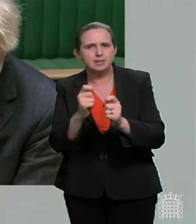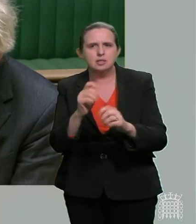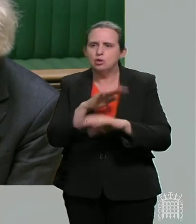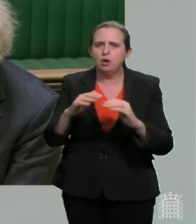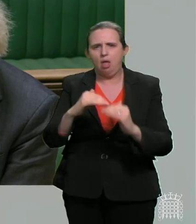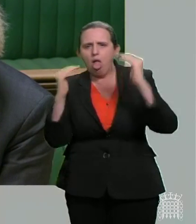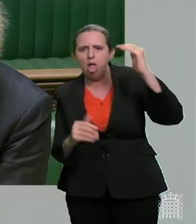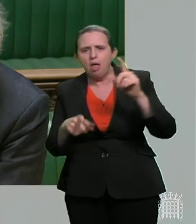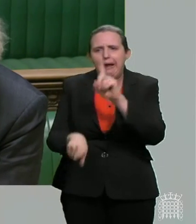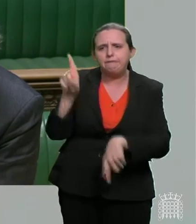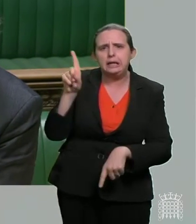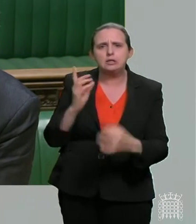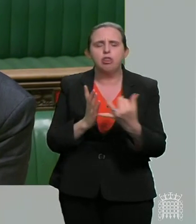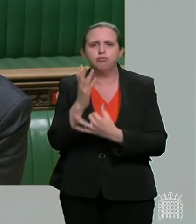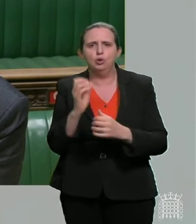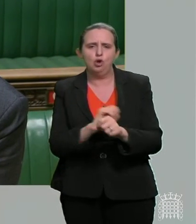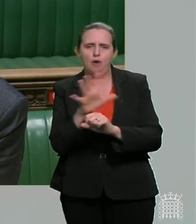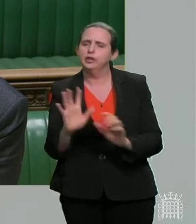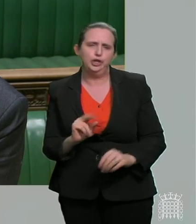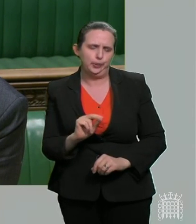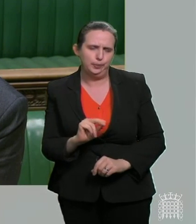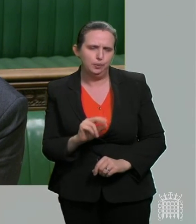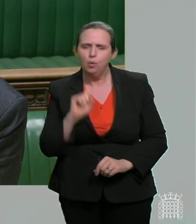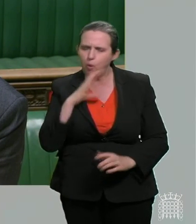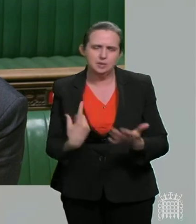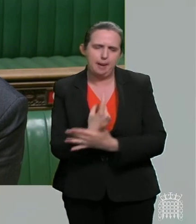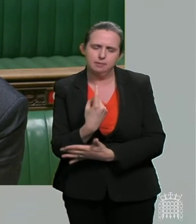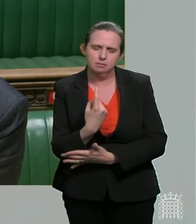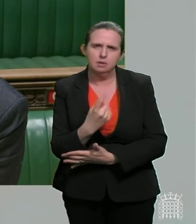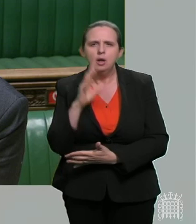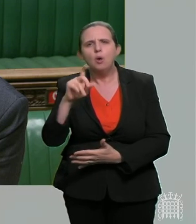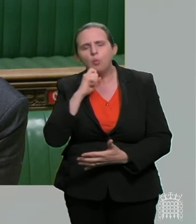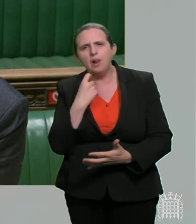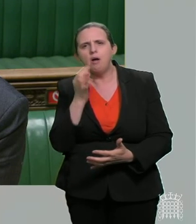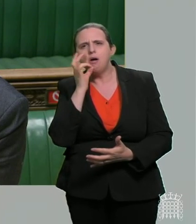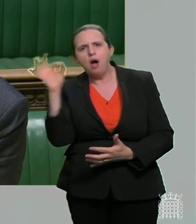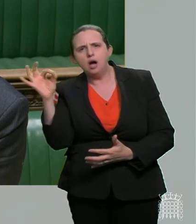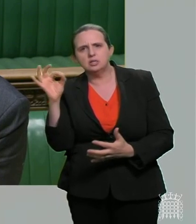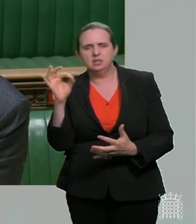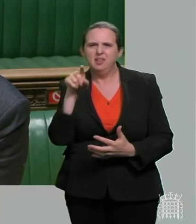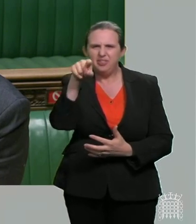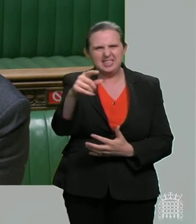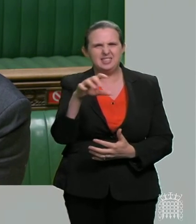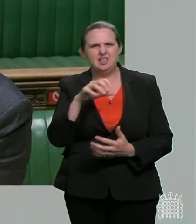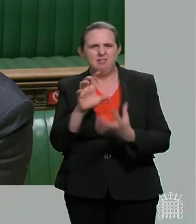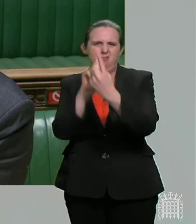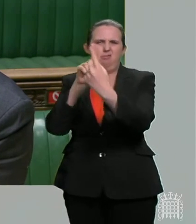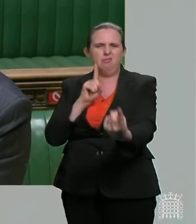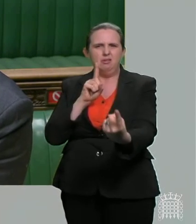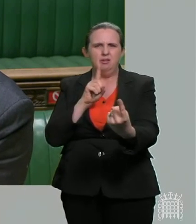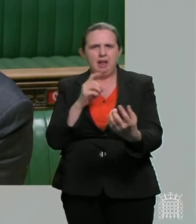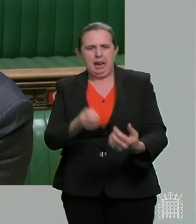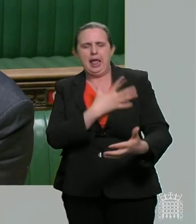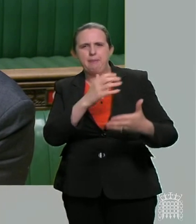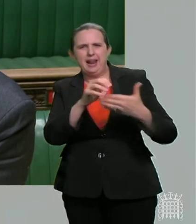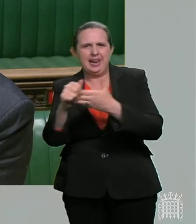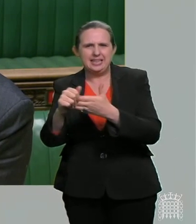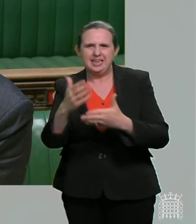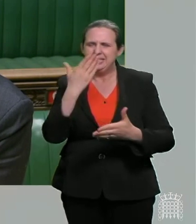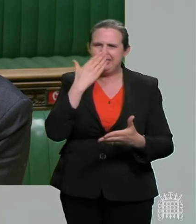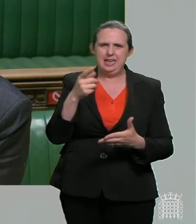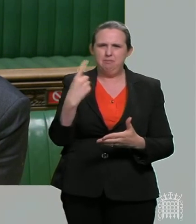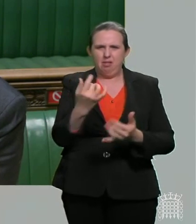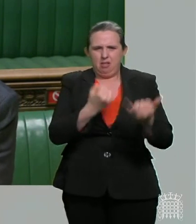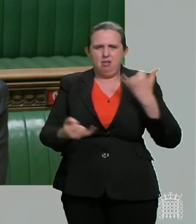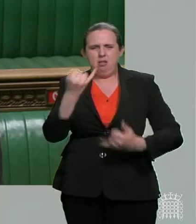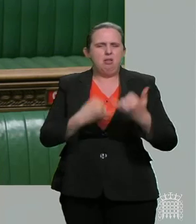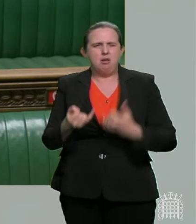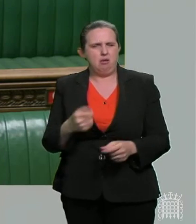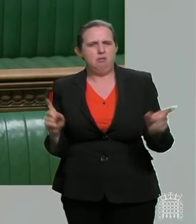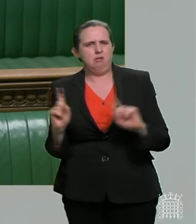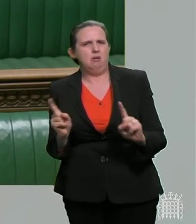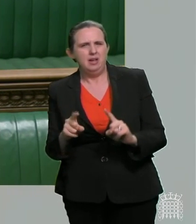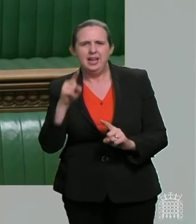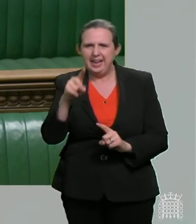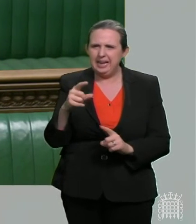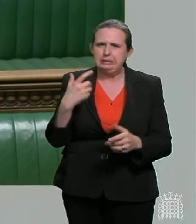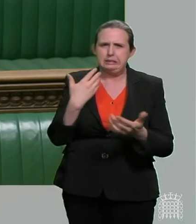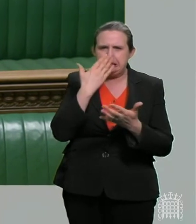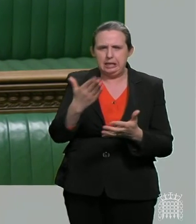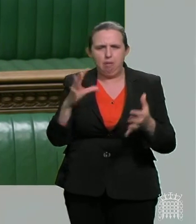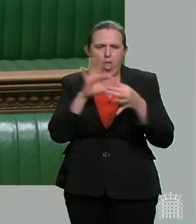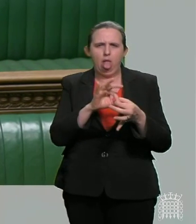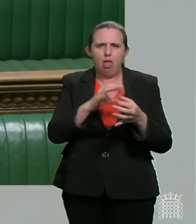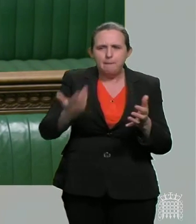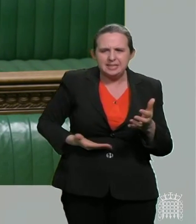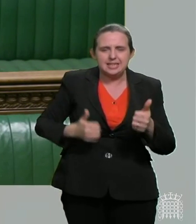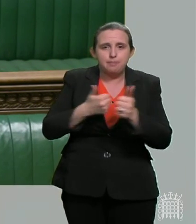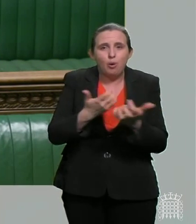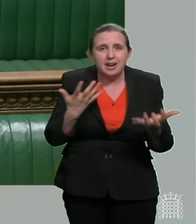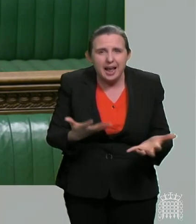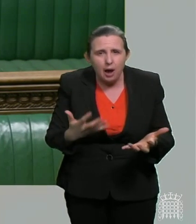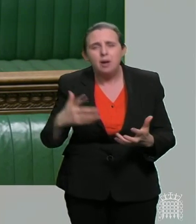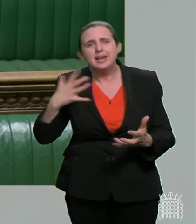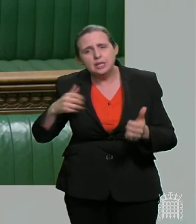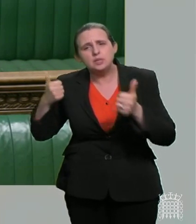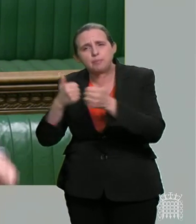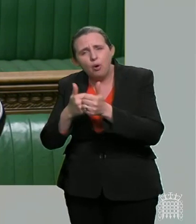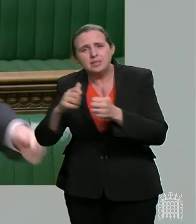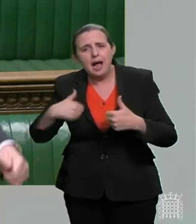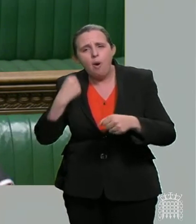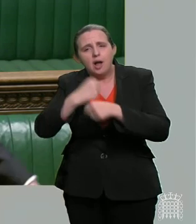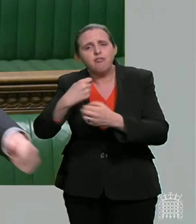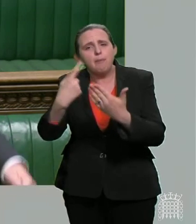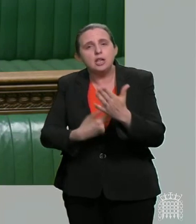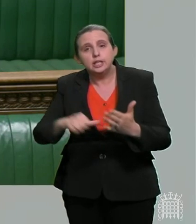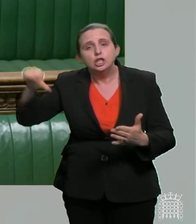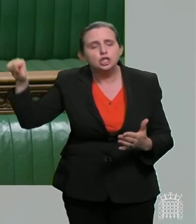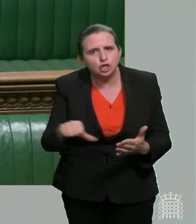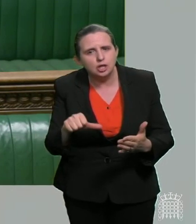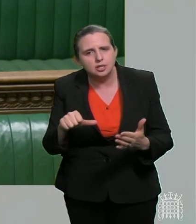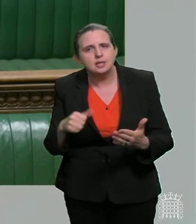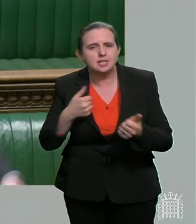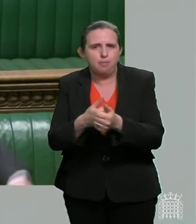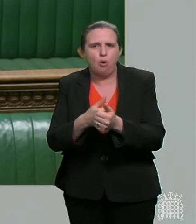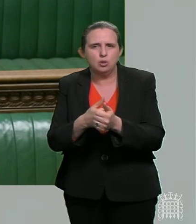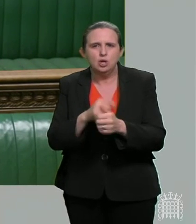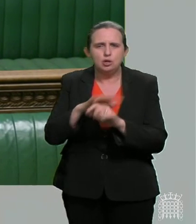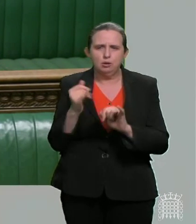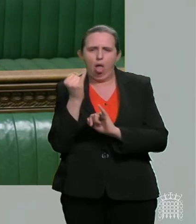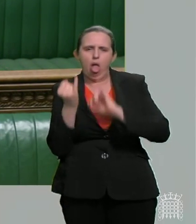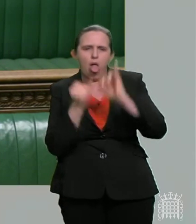That is what we will do. What I very much hope that we hear from the right honourable and learned Gentleman is that he has had not only a Damascene conversion to the importance of business, but a Damascene conversion to supporting all the Government’s policies that support business, rather than sniping from the sidelines.